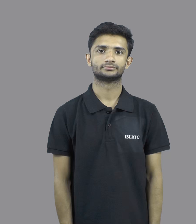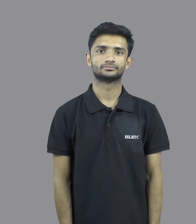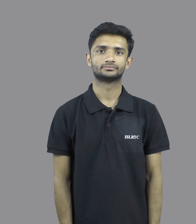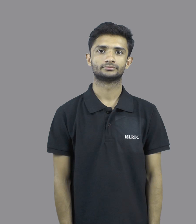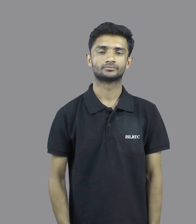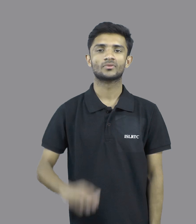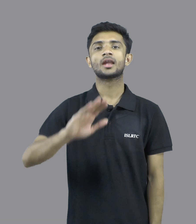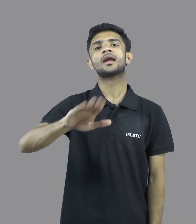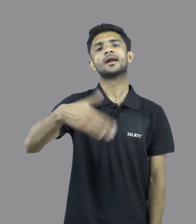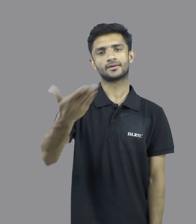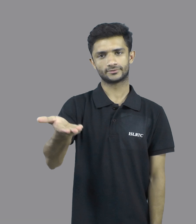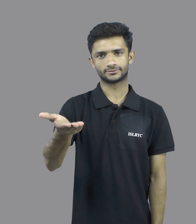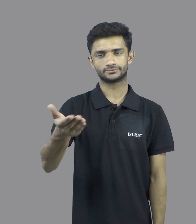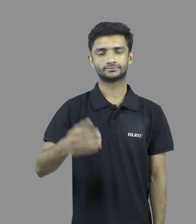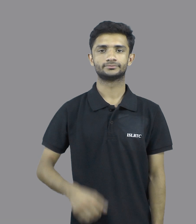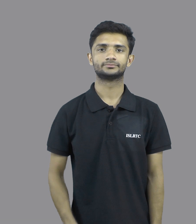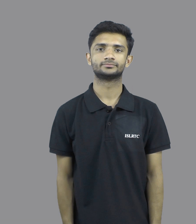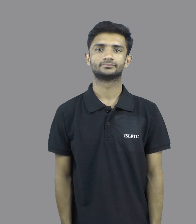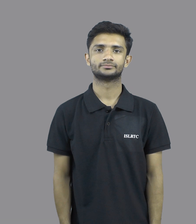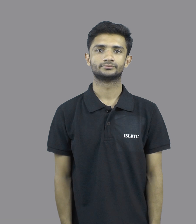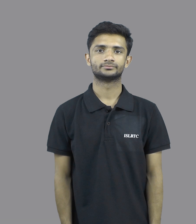After